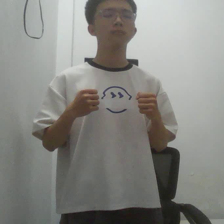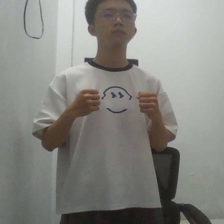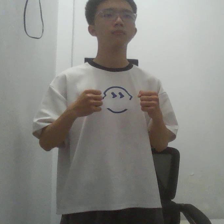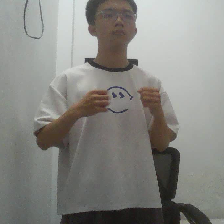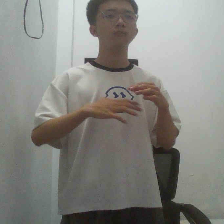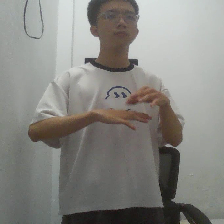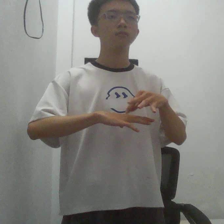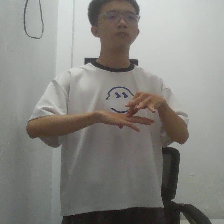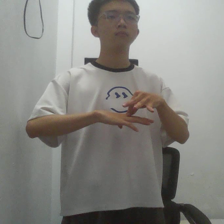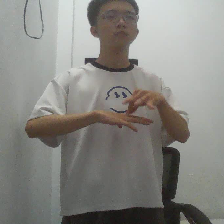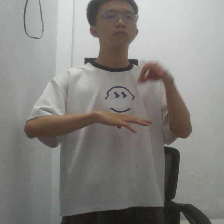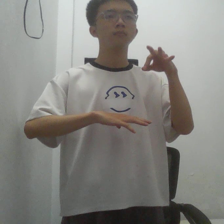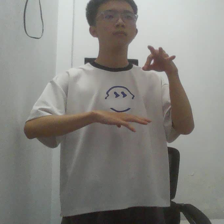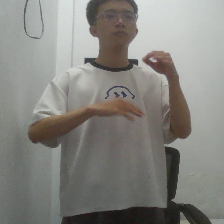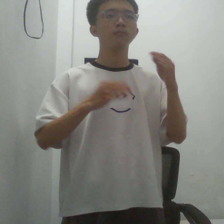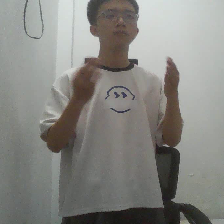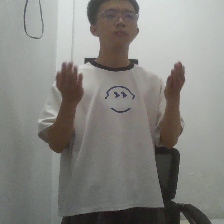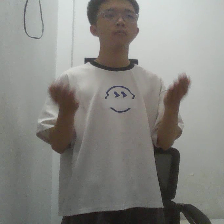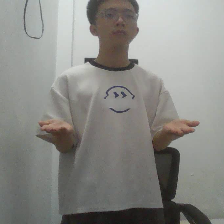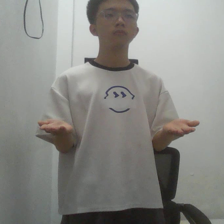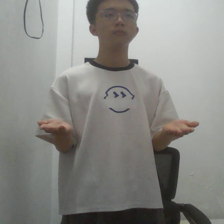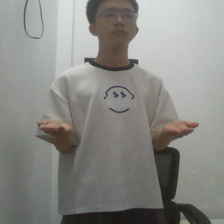tuan nay